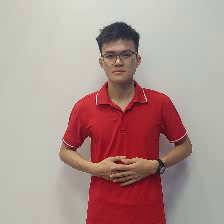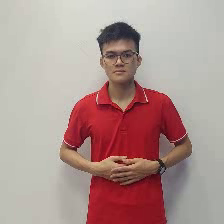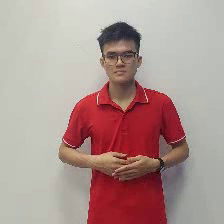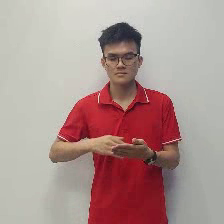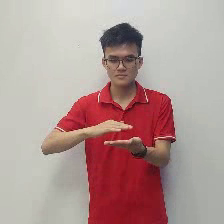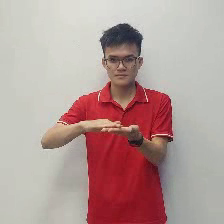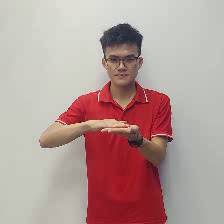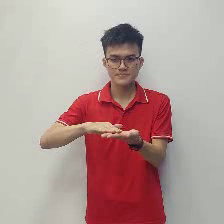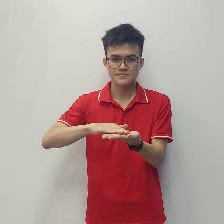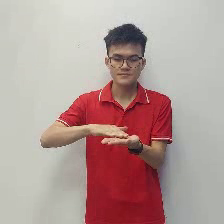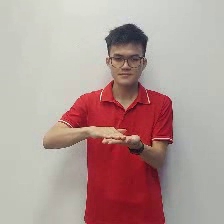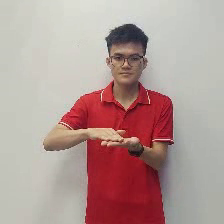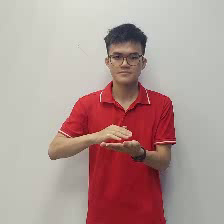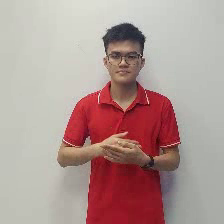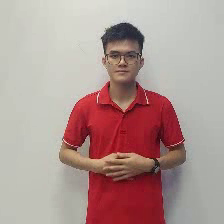Xin lỗi